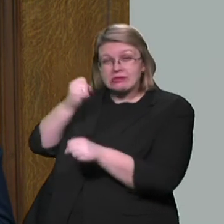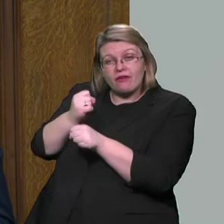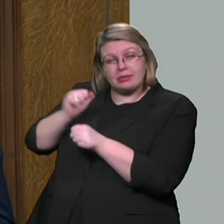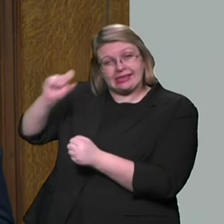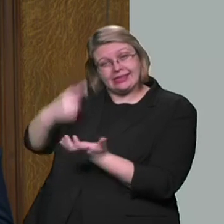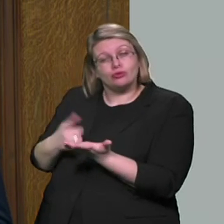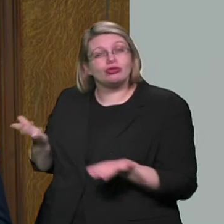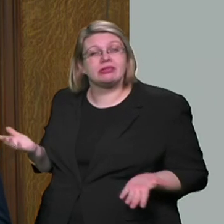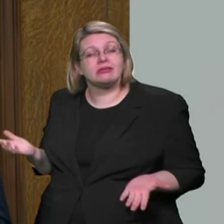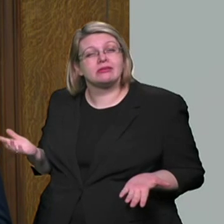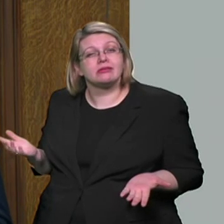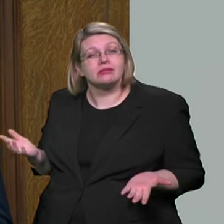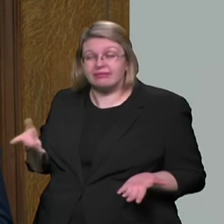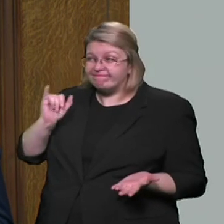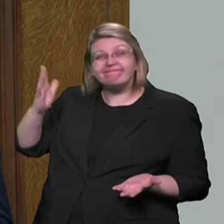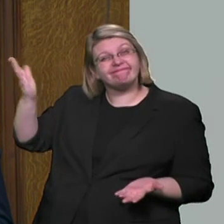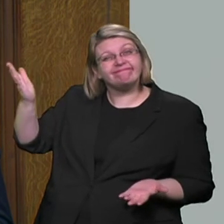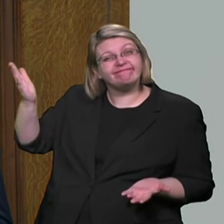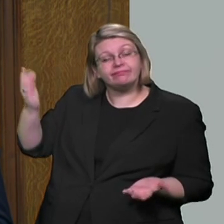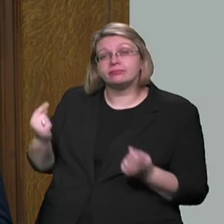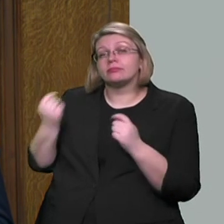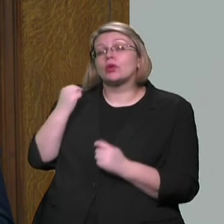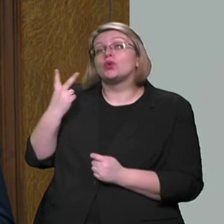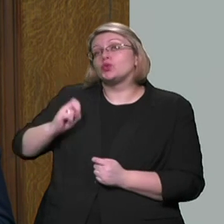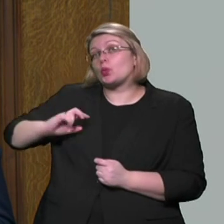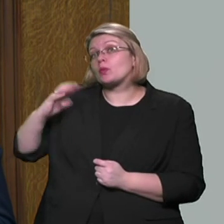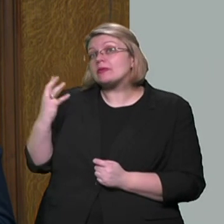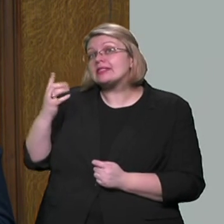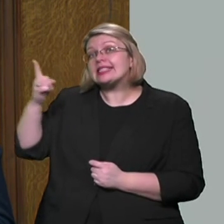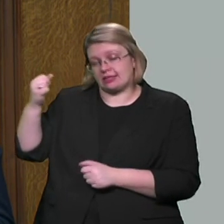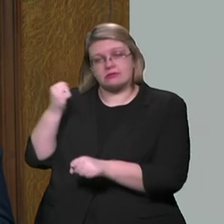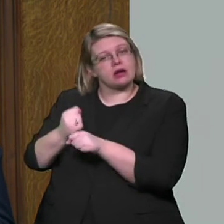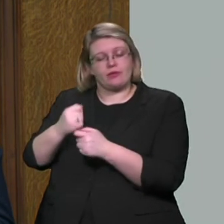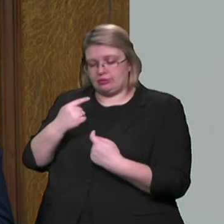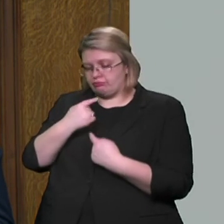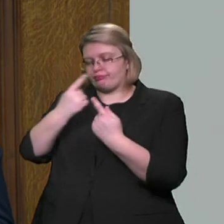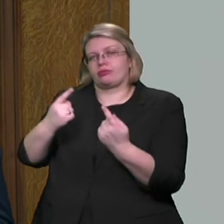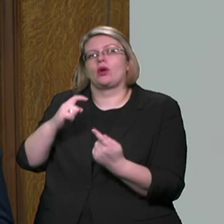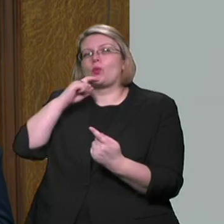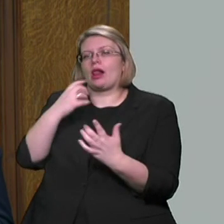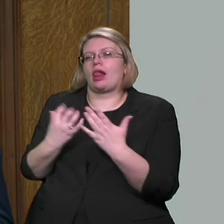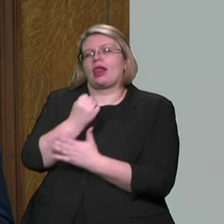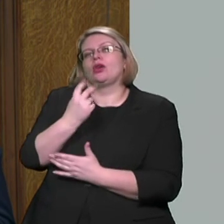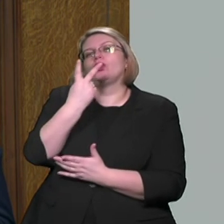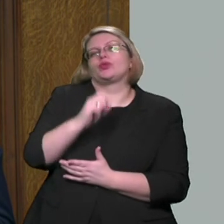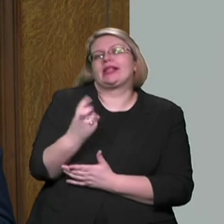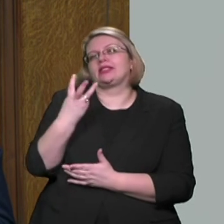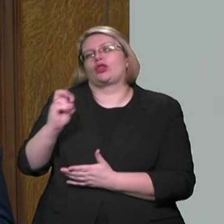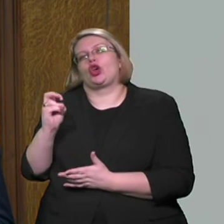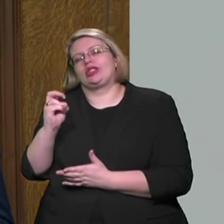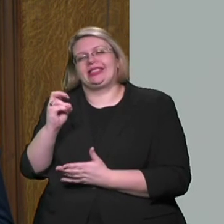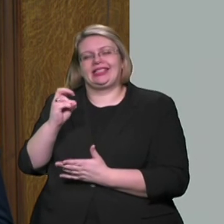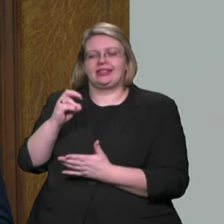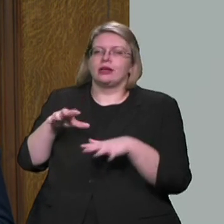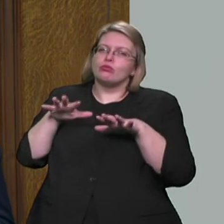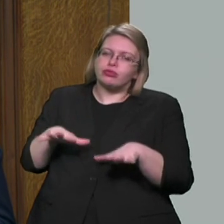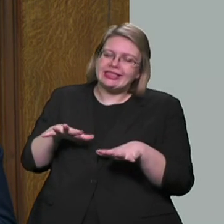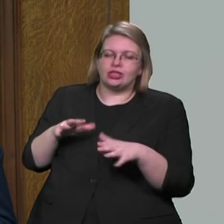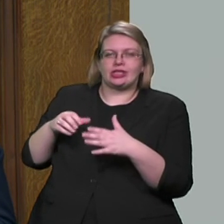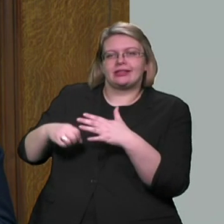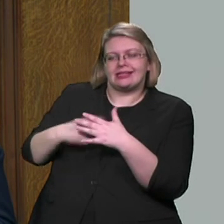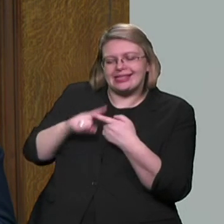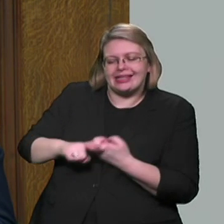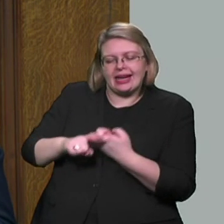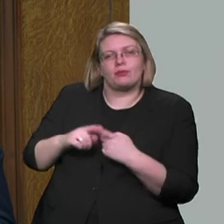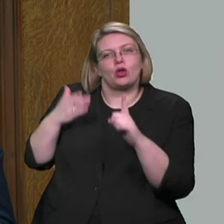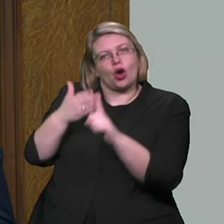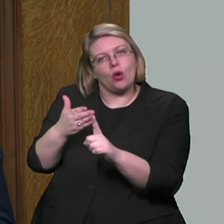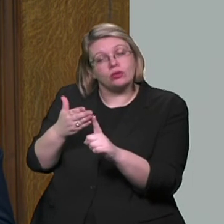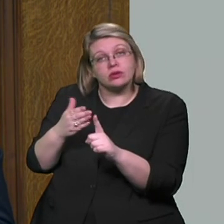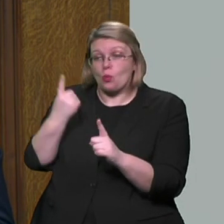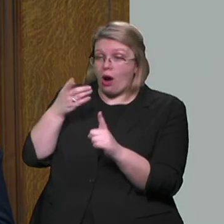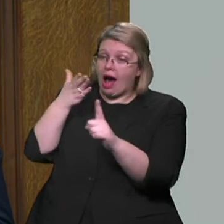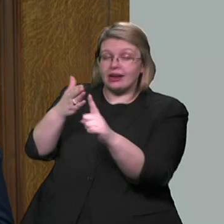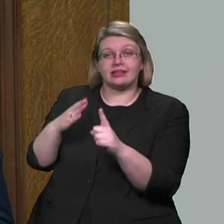In 2015, the Government signed up to delivering the 2030 sustainable development goals domestically, including ending hunger.